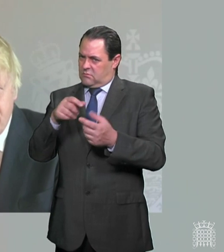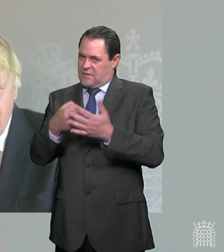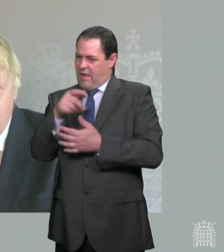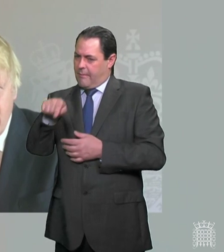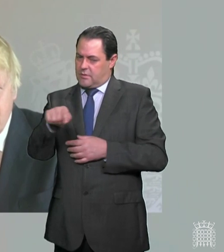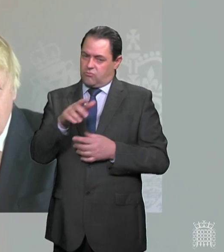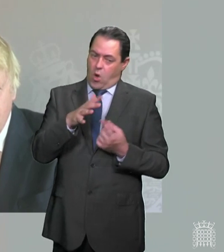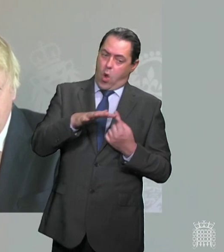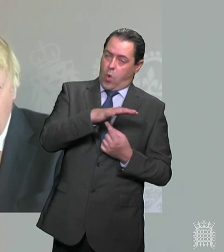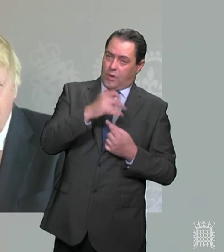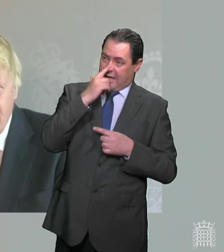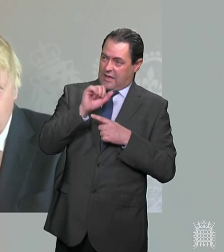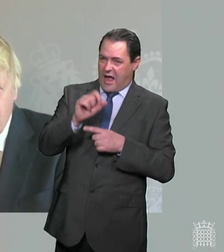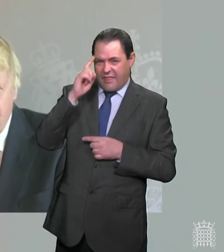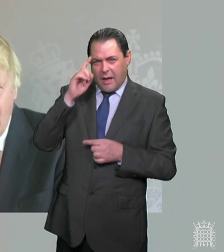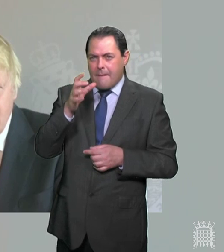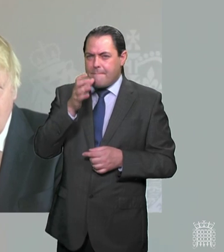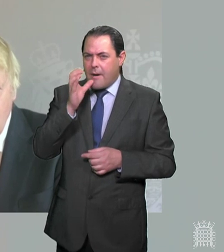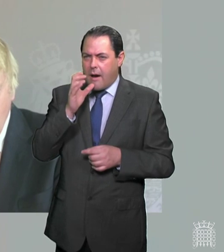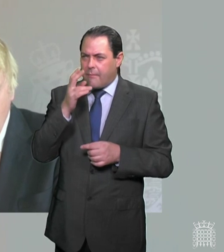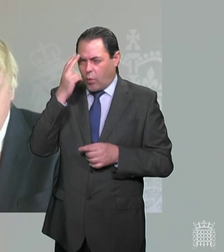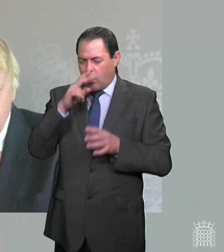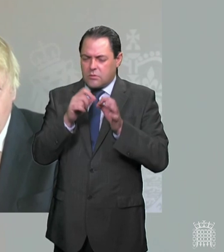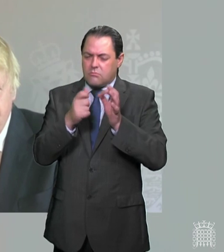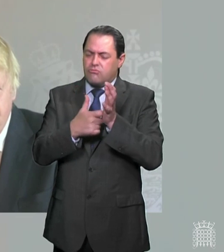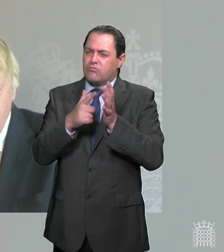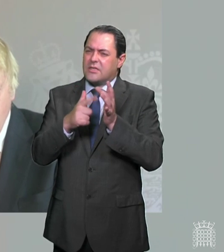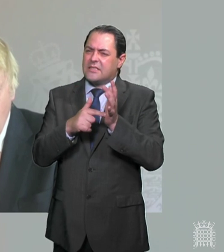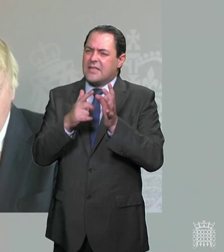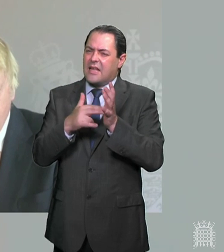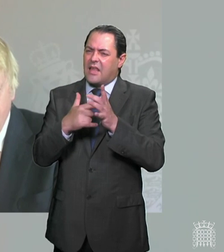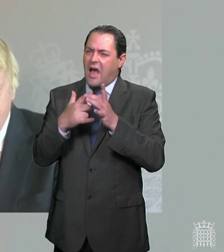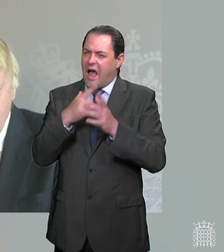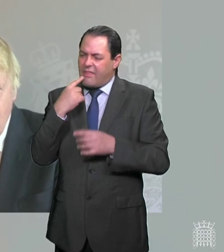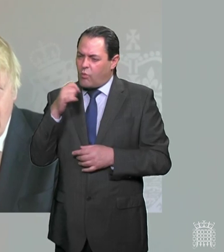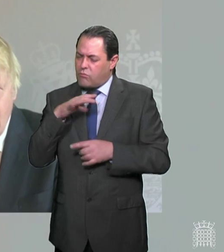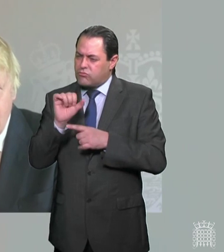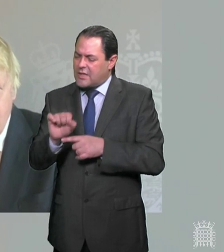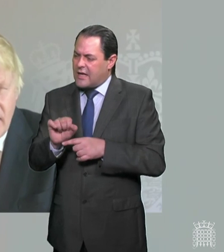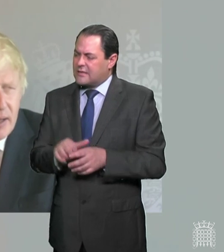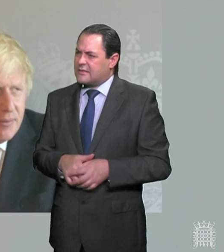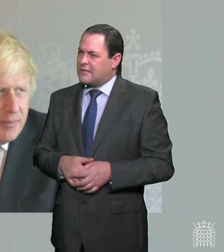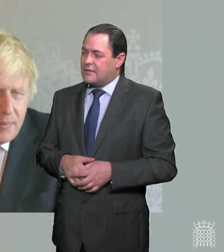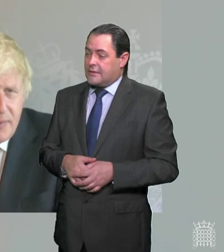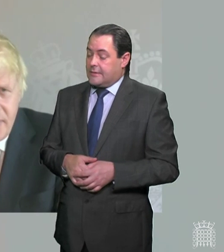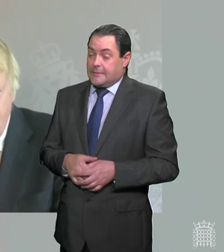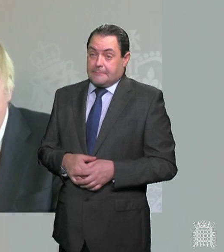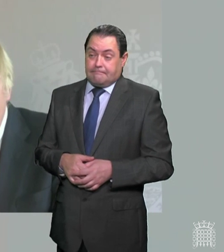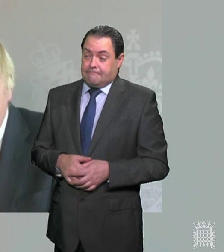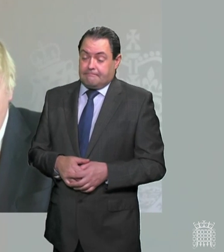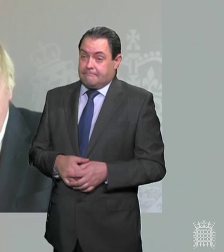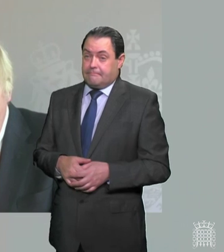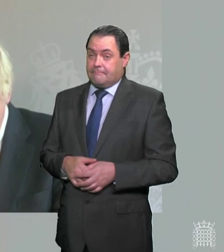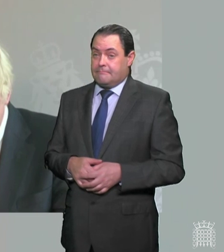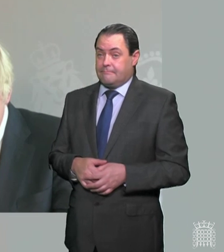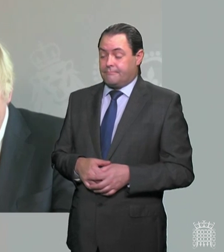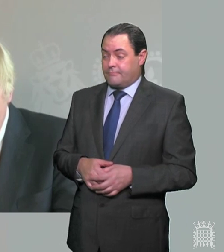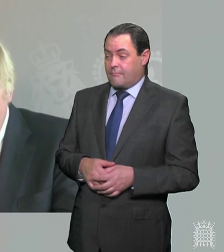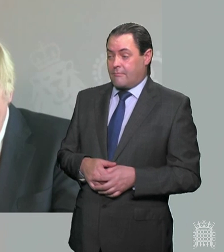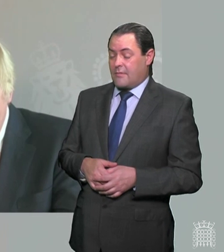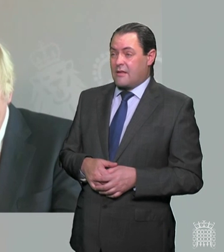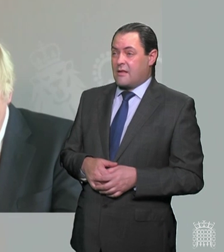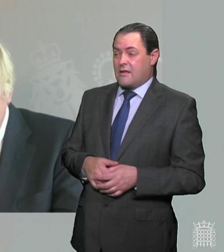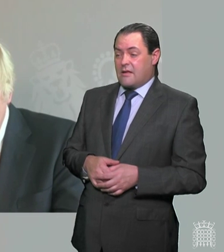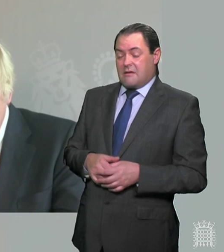If I understood the honourable Lady correctly, it was a pub called the Britannia that she wanted to protect.